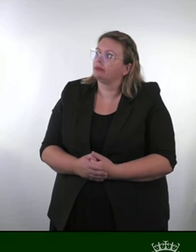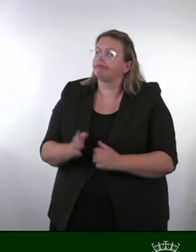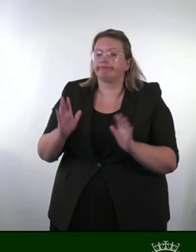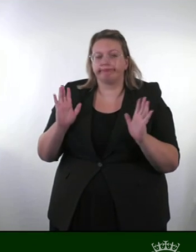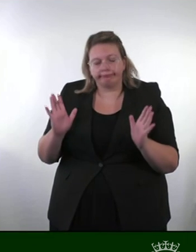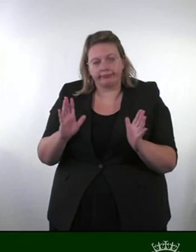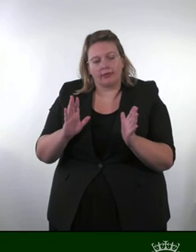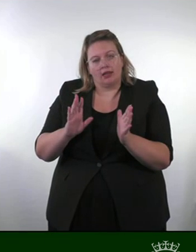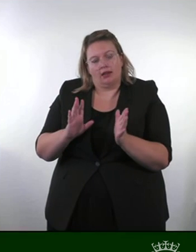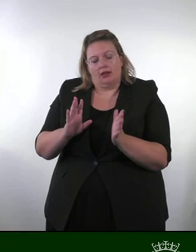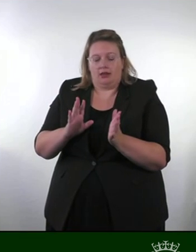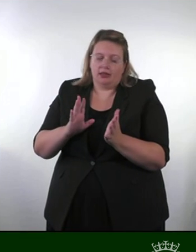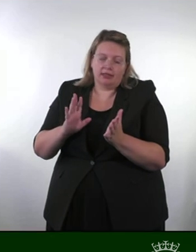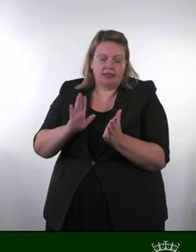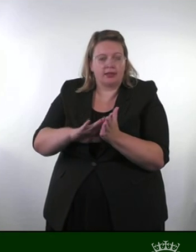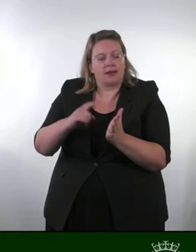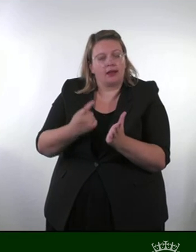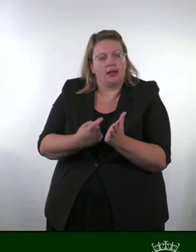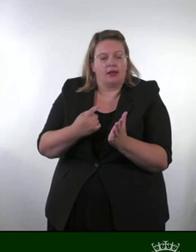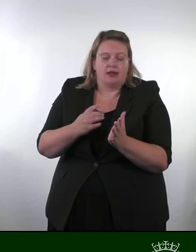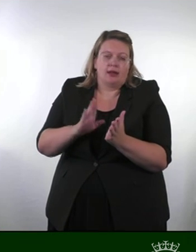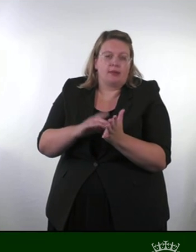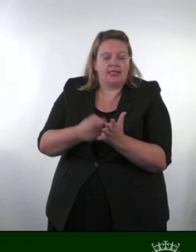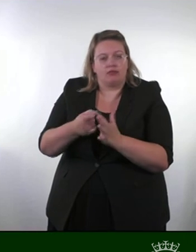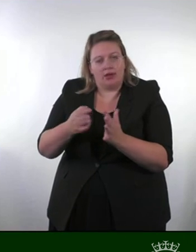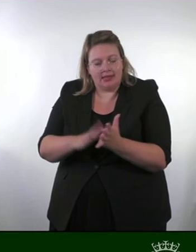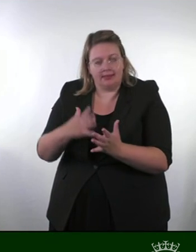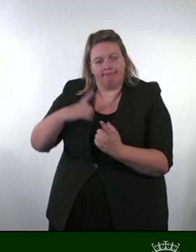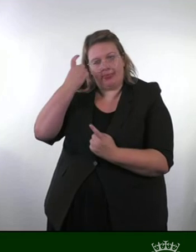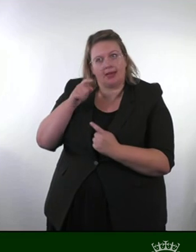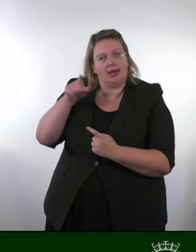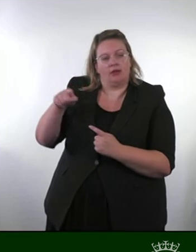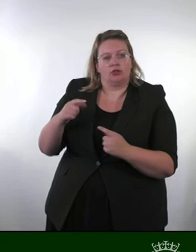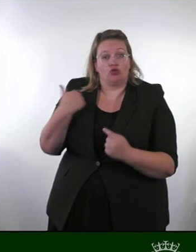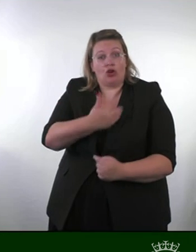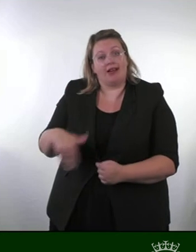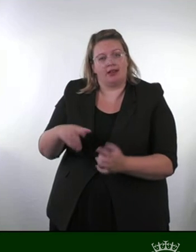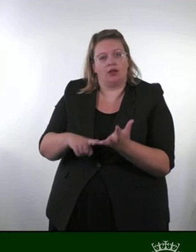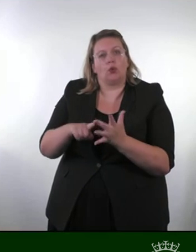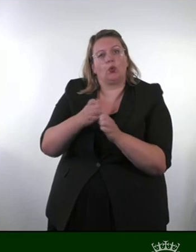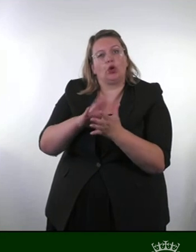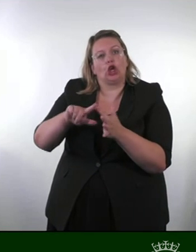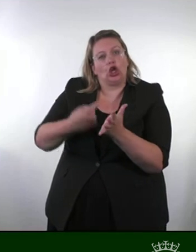A genocide of the Uyghur people by the Chinese Government is taking place before our eyes.